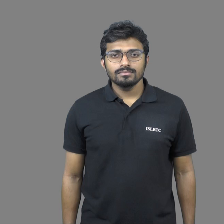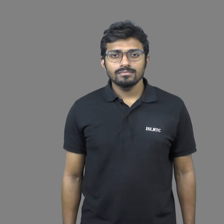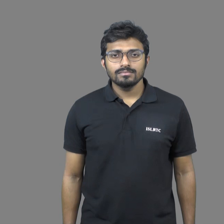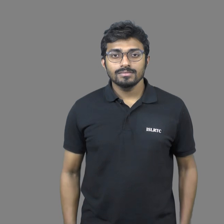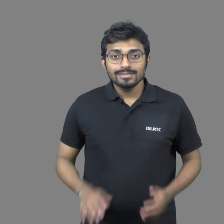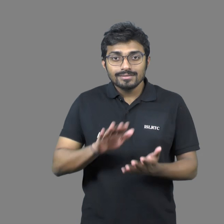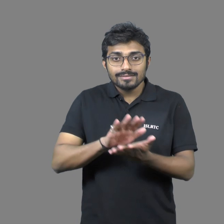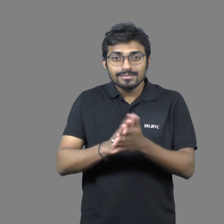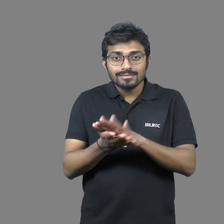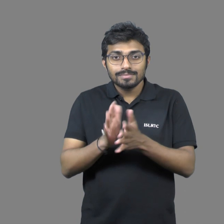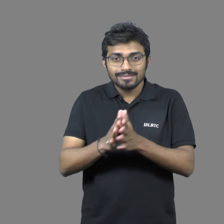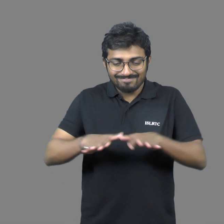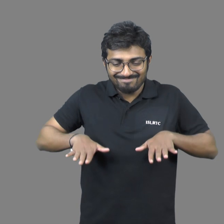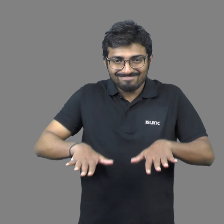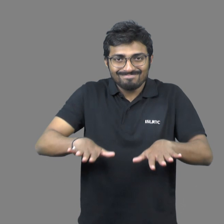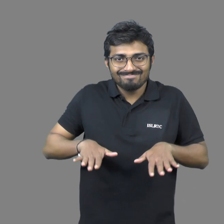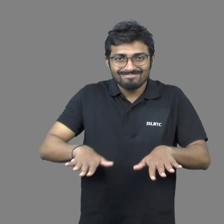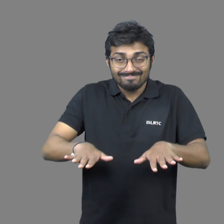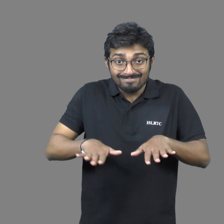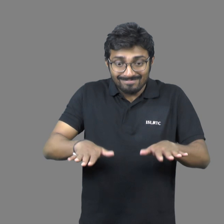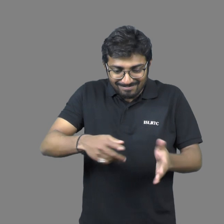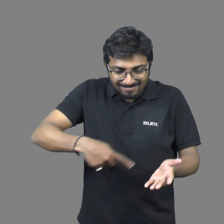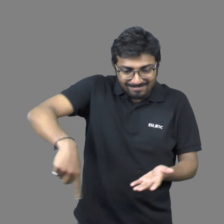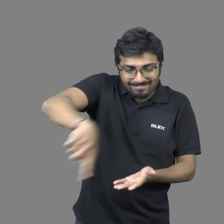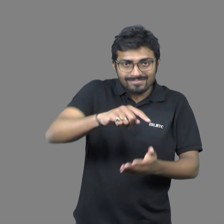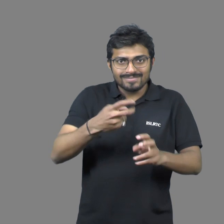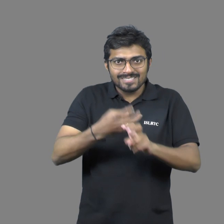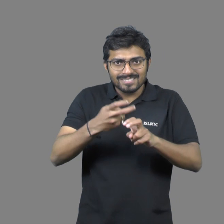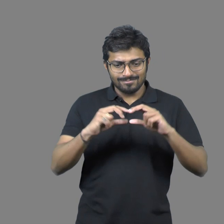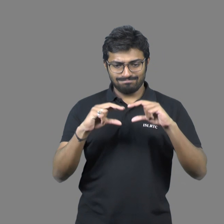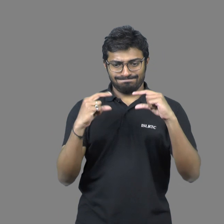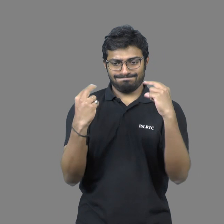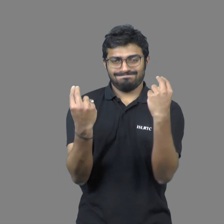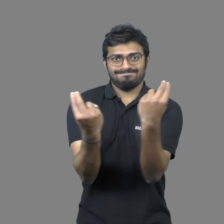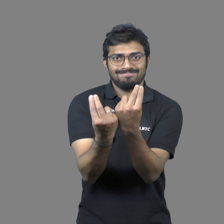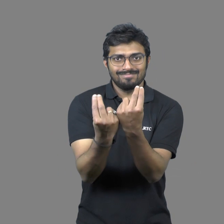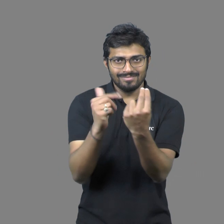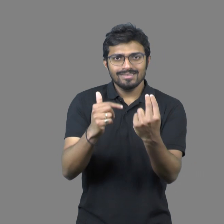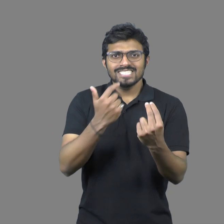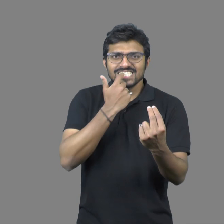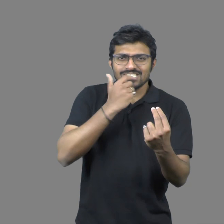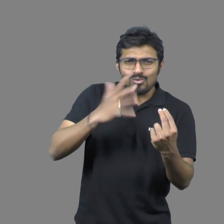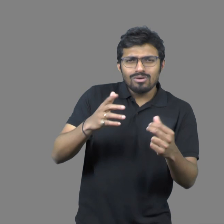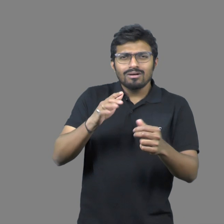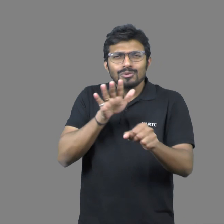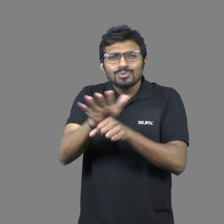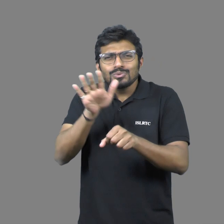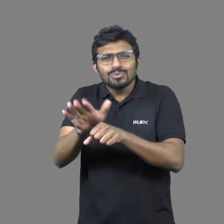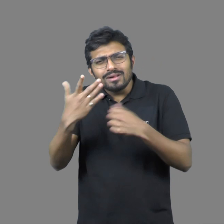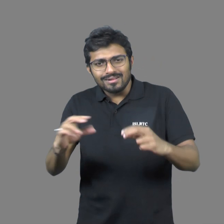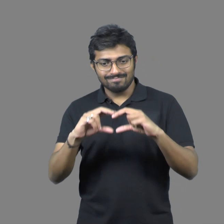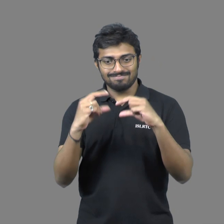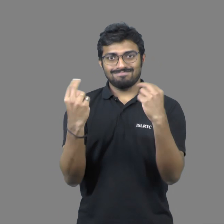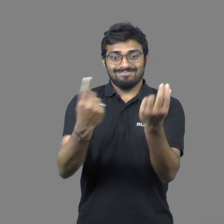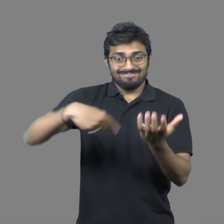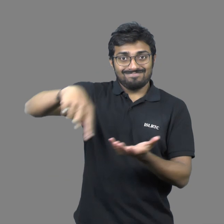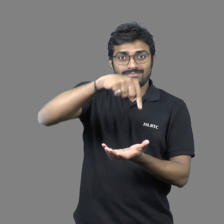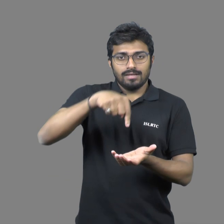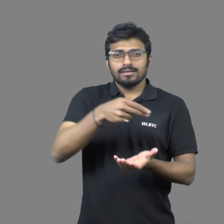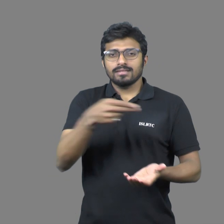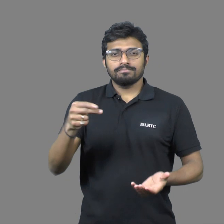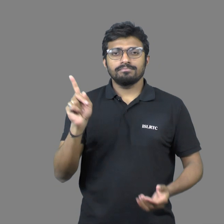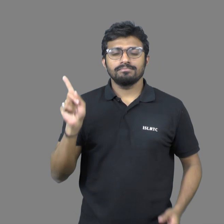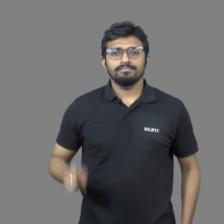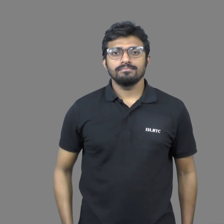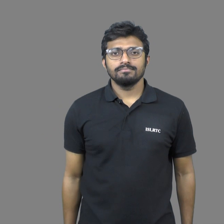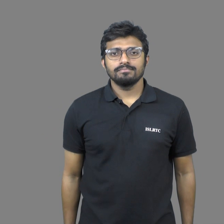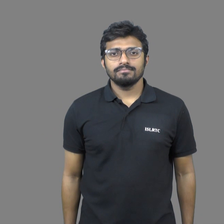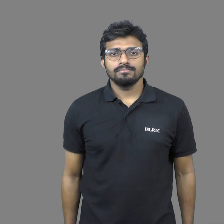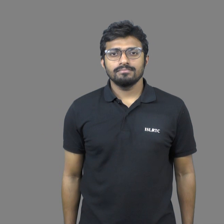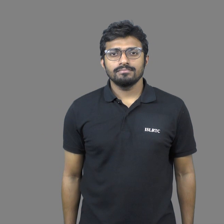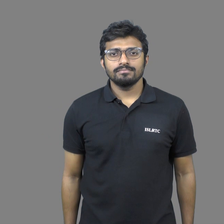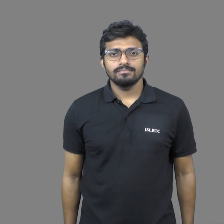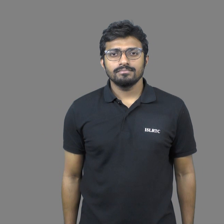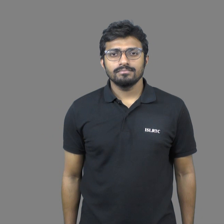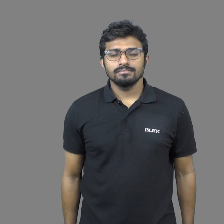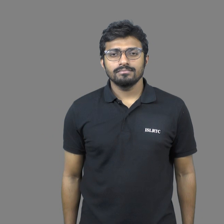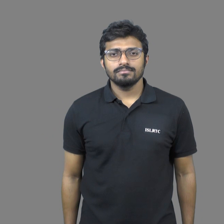Chakla Rolling plate Roti board